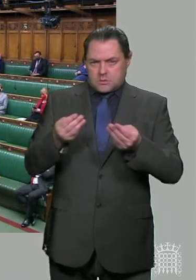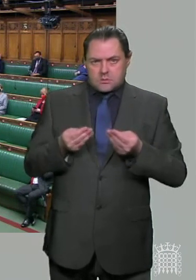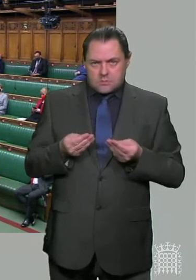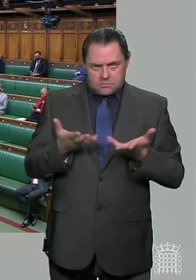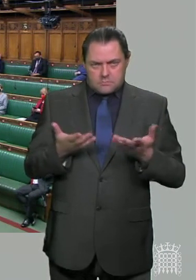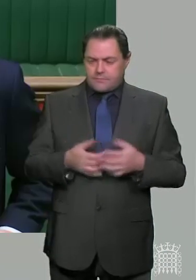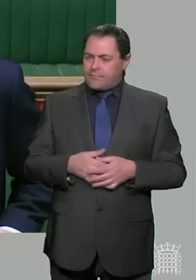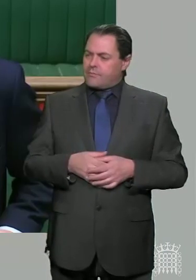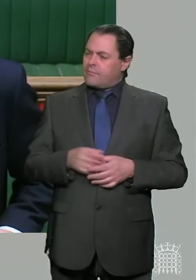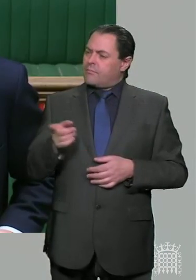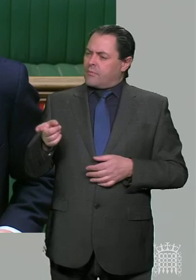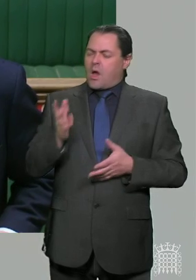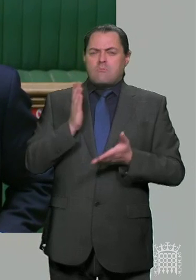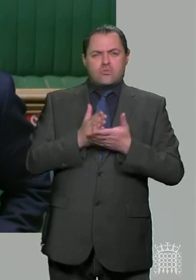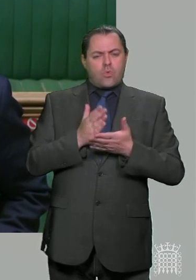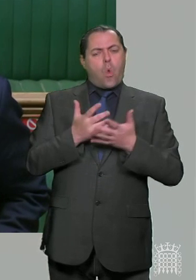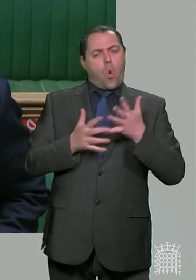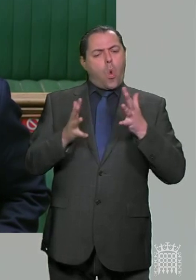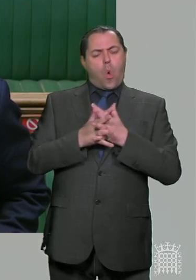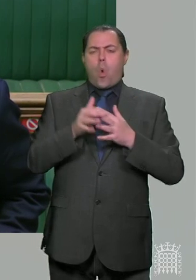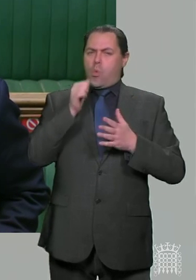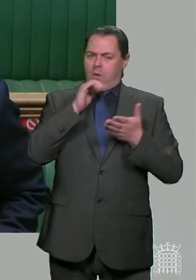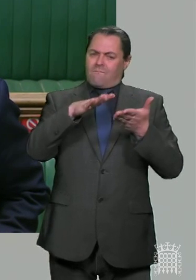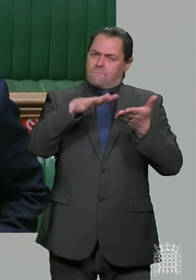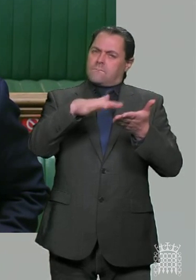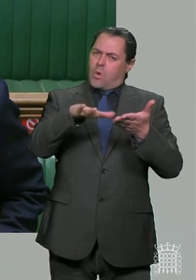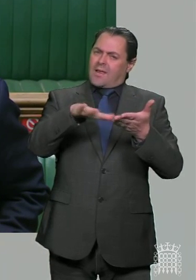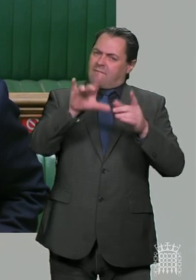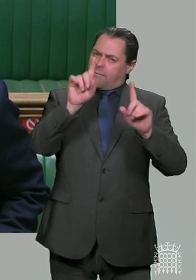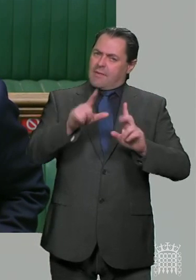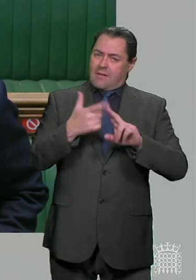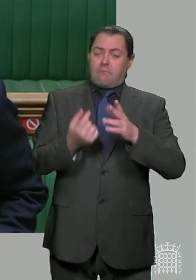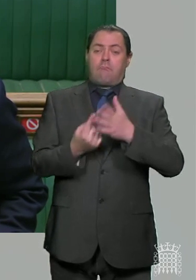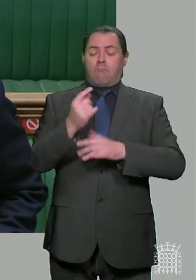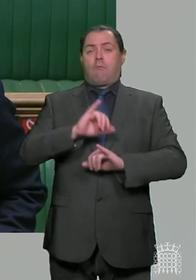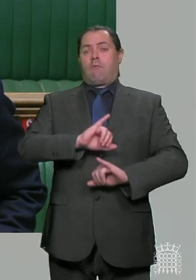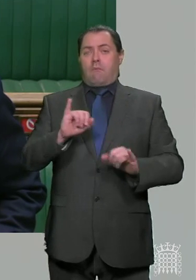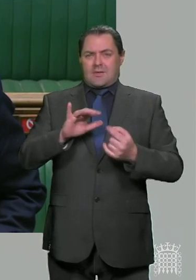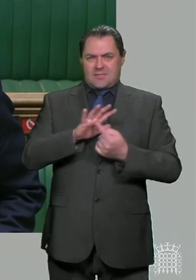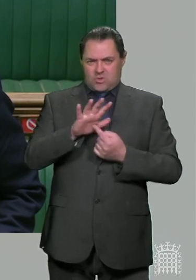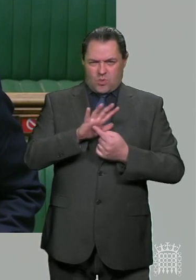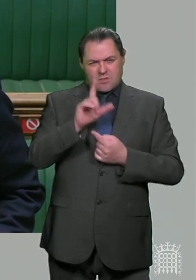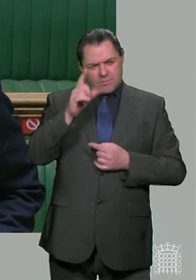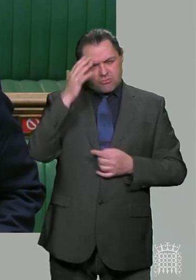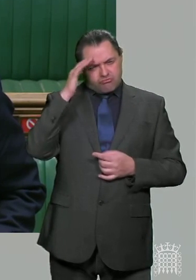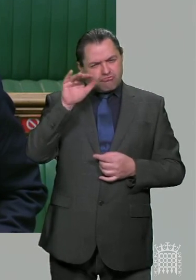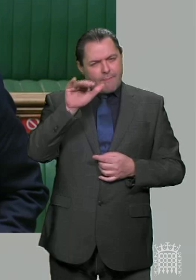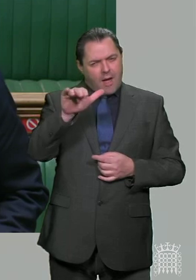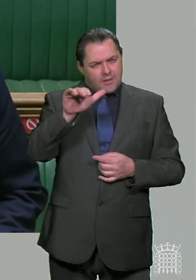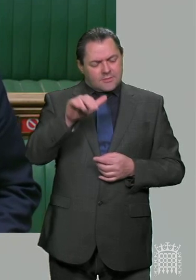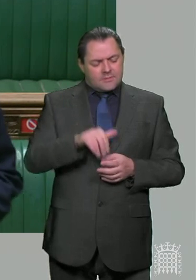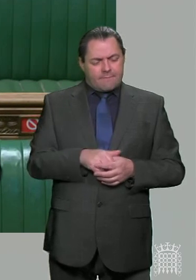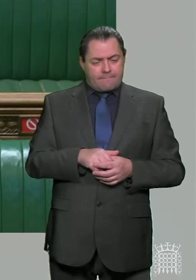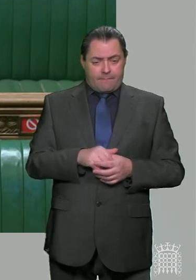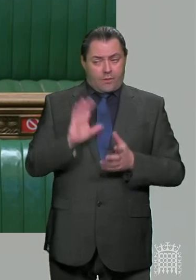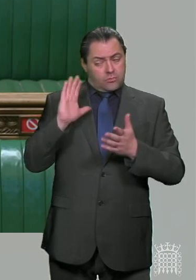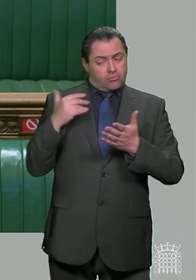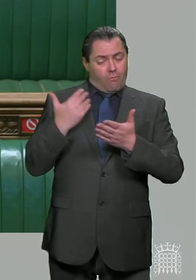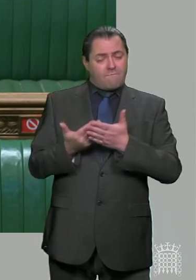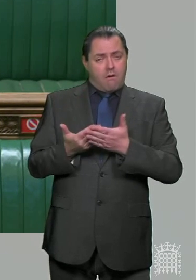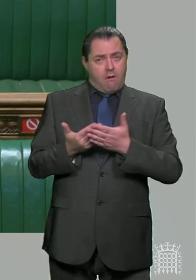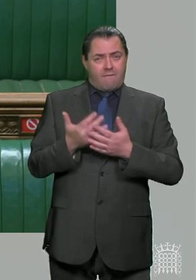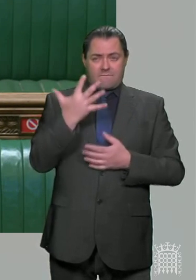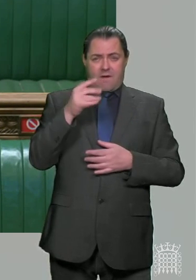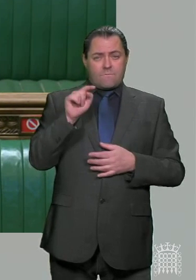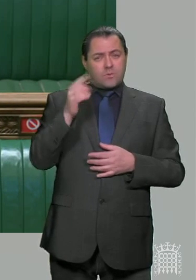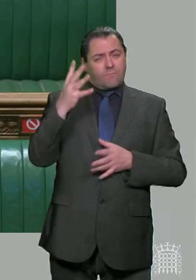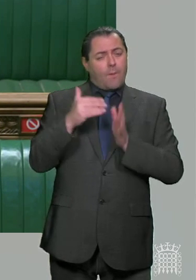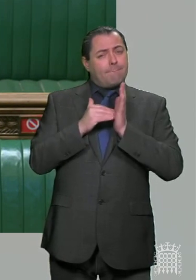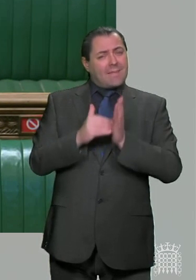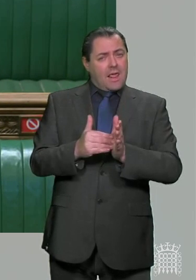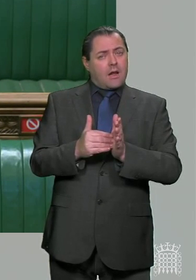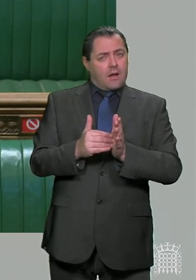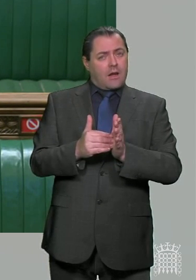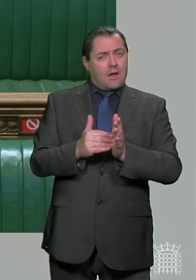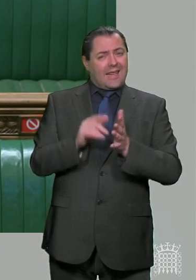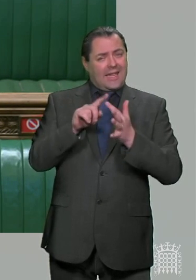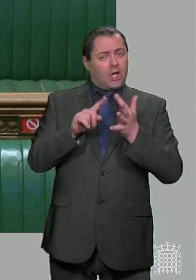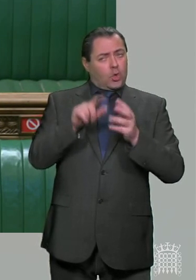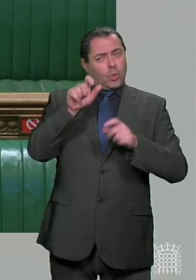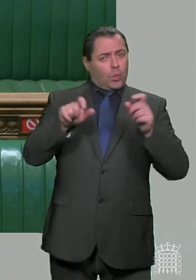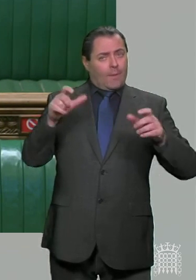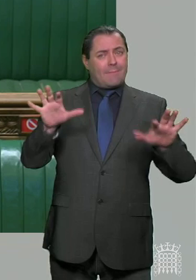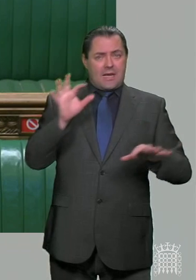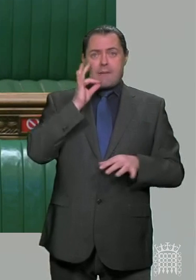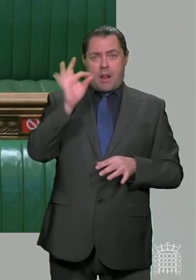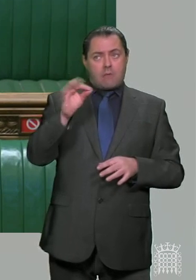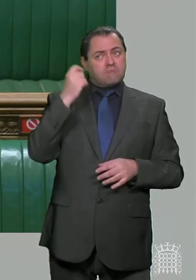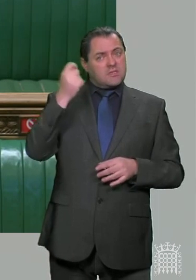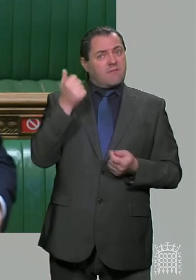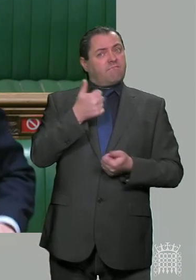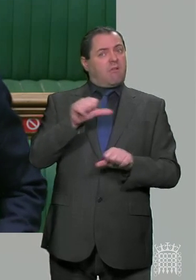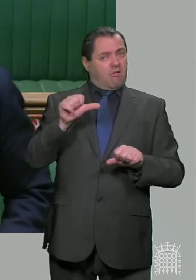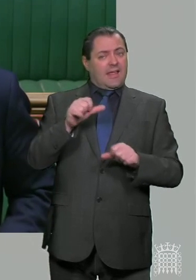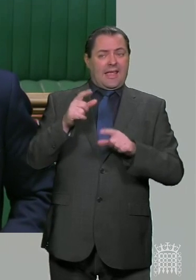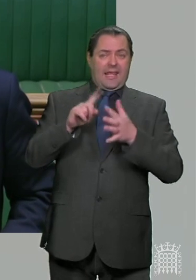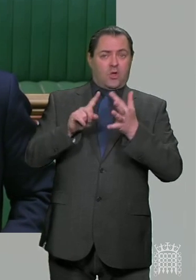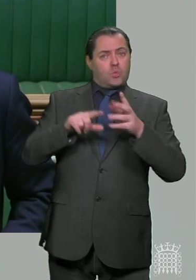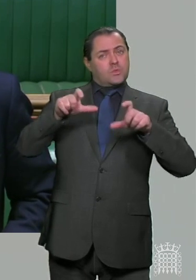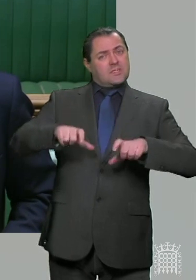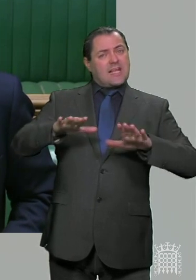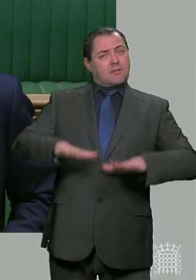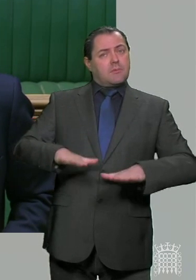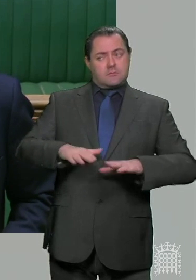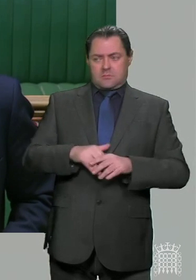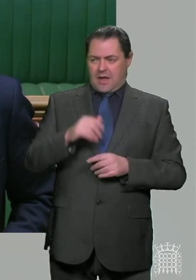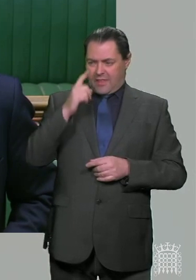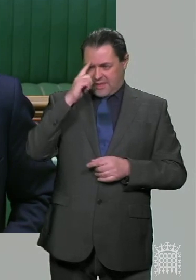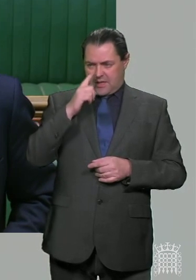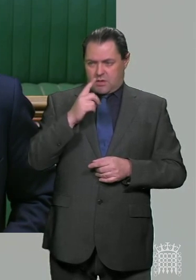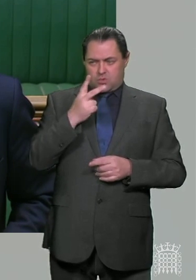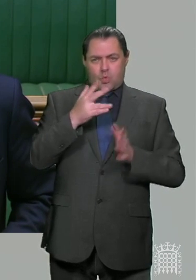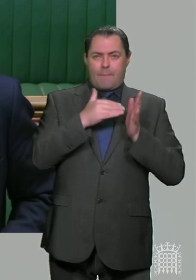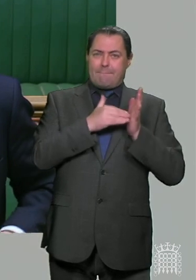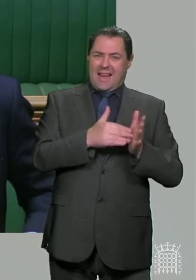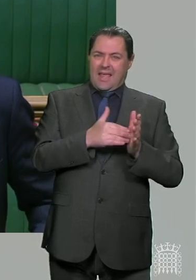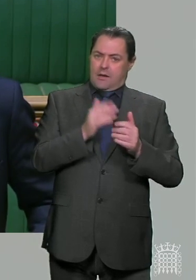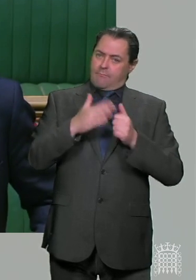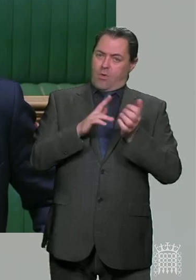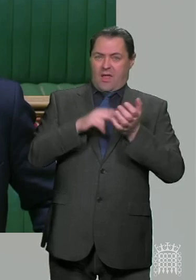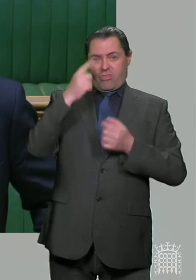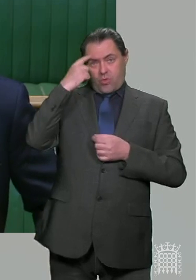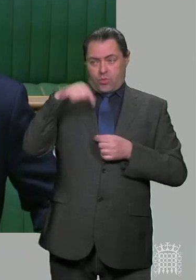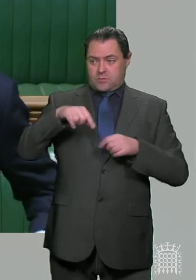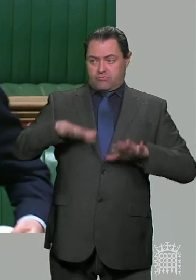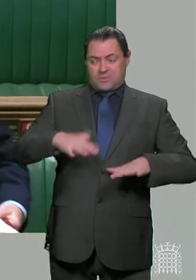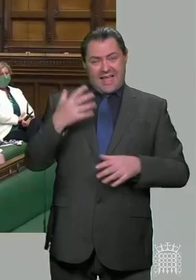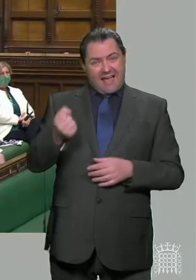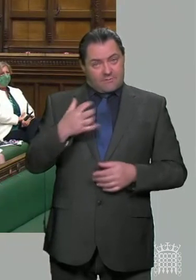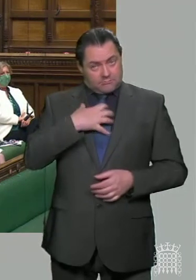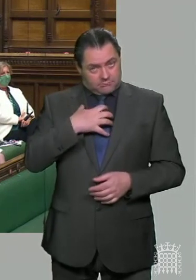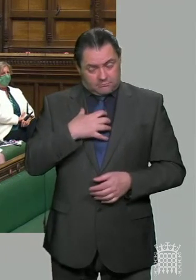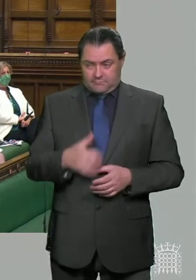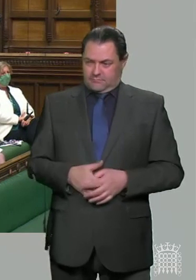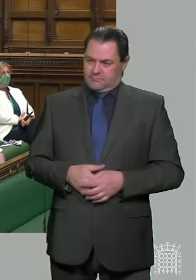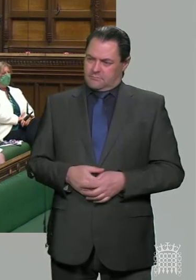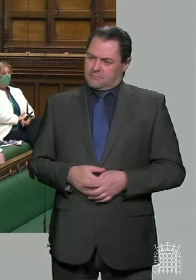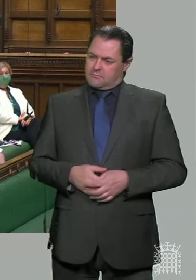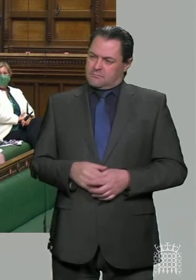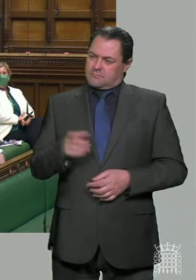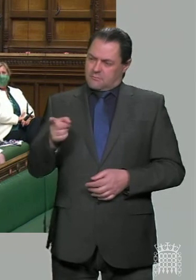I am sure the law will be extremely merciful to anybody who finds themselves in a difficult position, but I would just remind the honourable Gentleman that so far 5 .4 million EU nationals have applied successfully for the EU settlement scheme, which as far as I remember is about 2 million more EU nationals than we thought we were in the country in the first place.